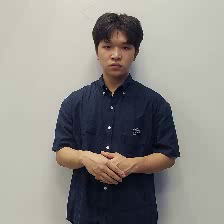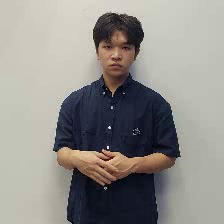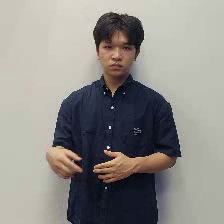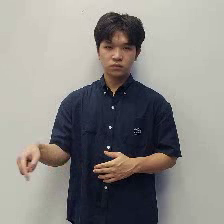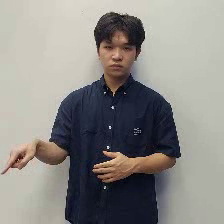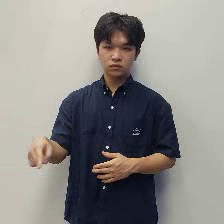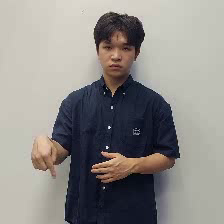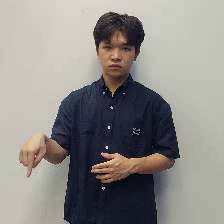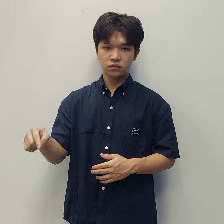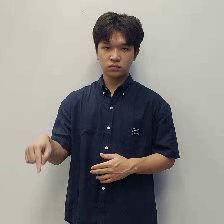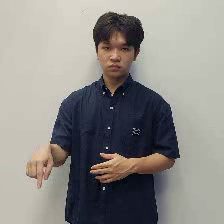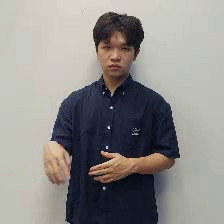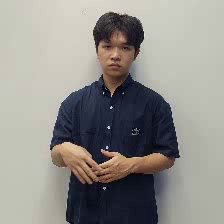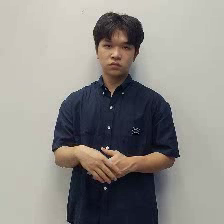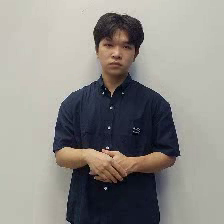Chúng ta